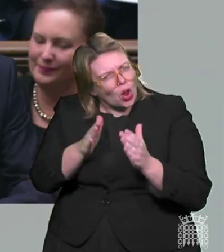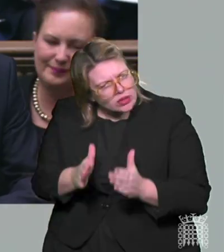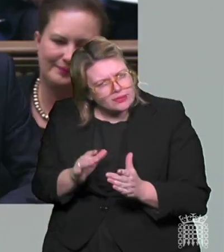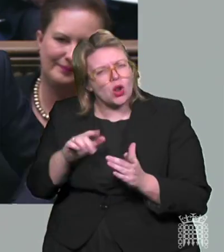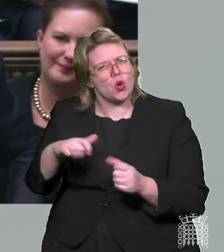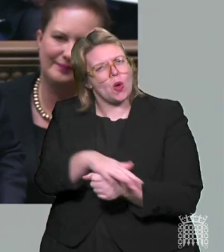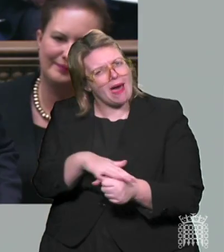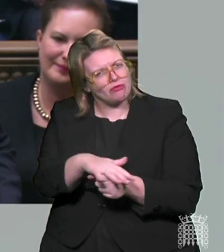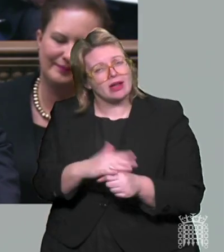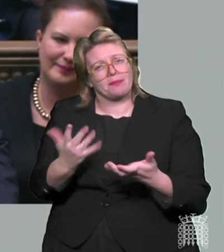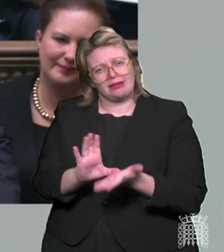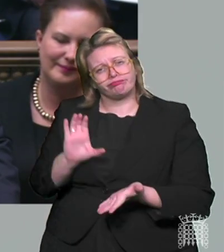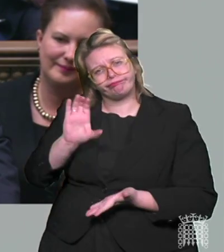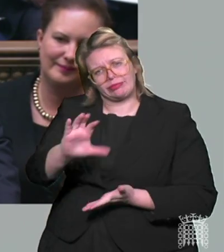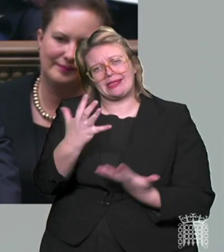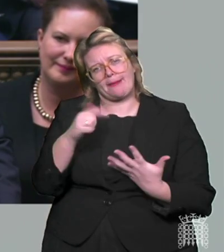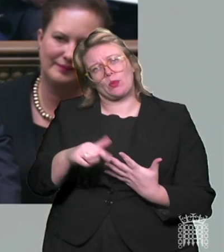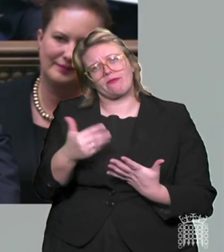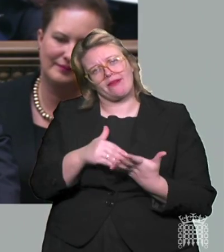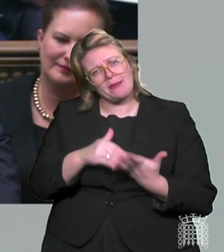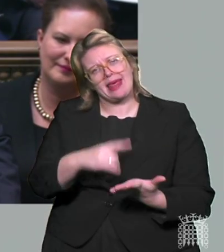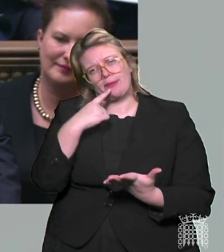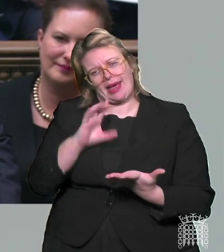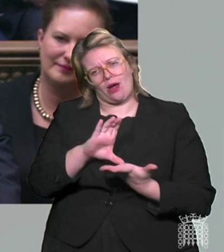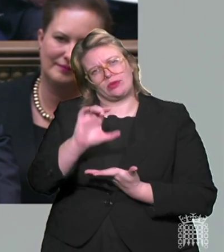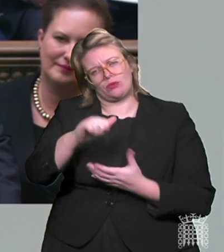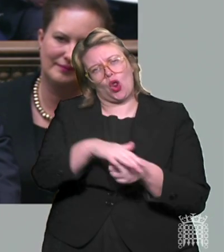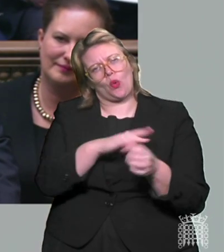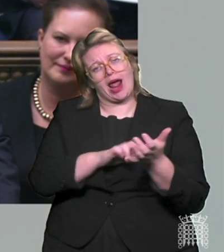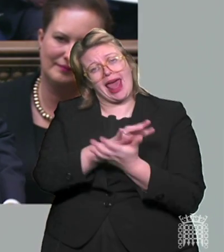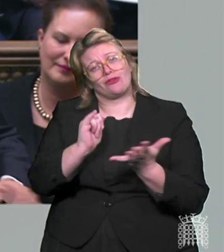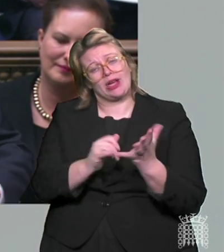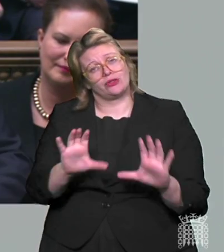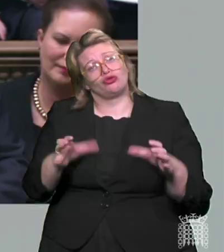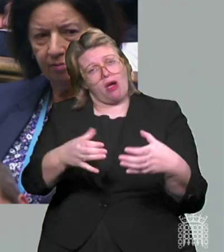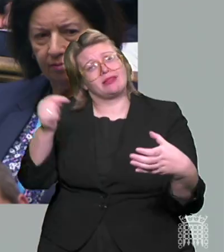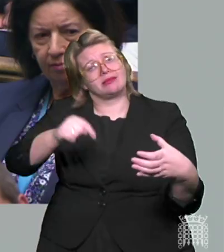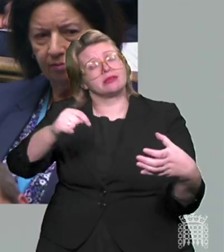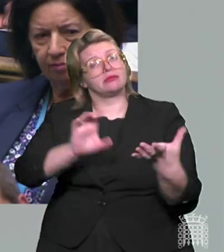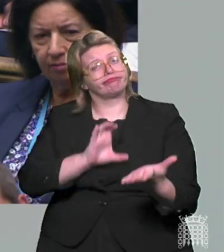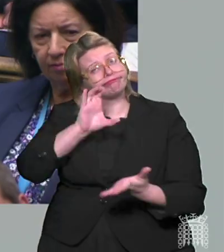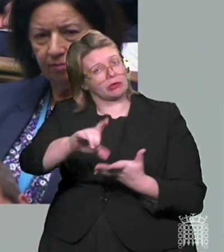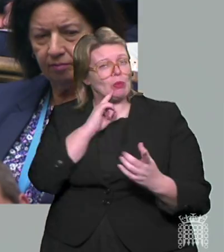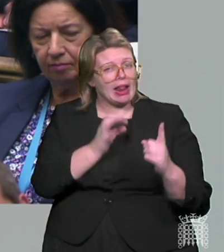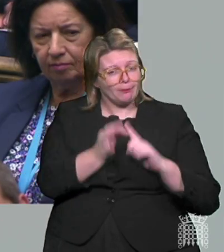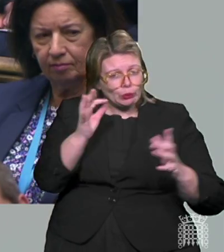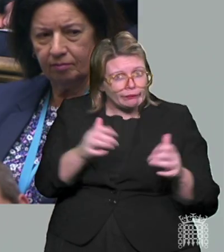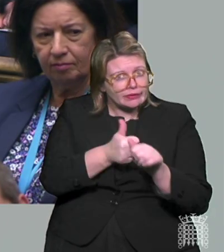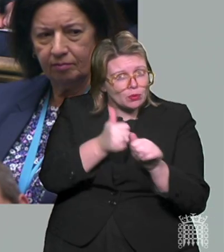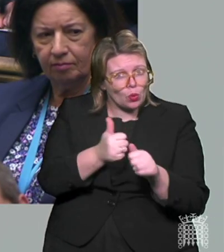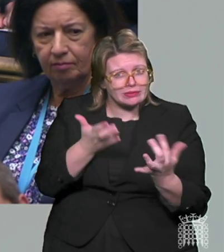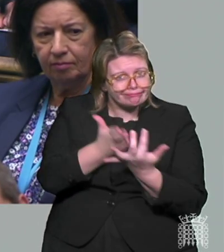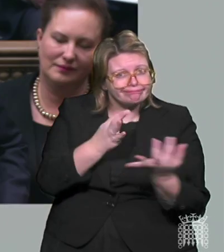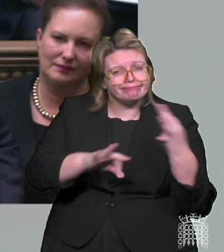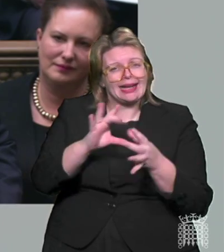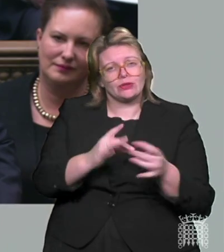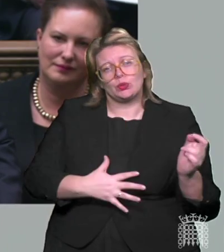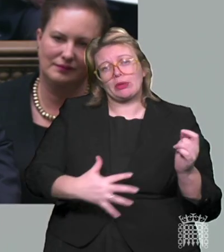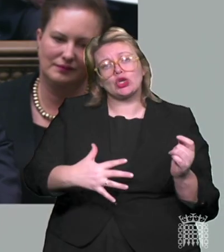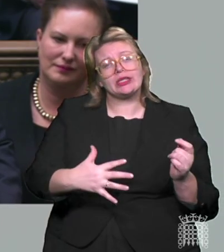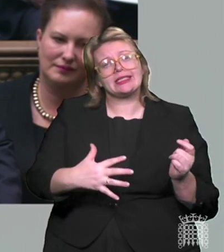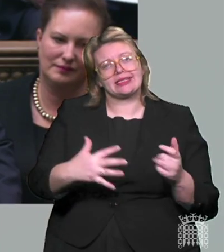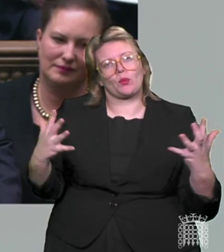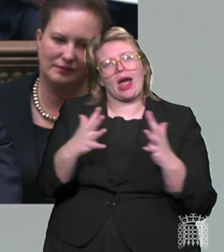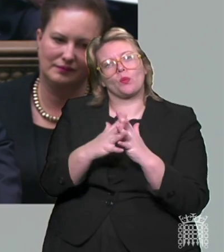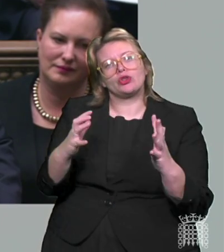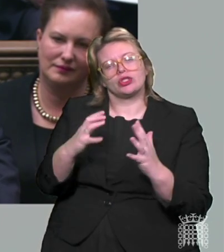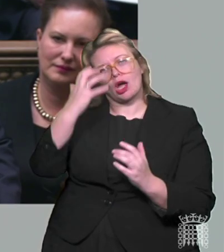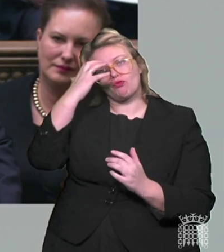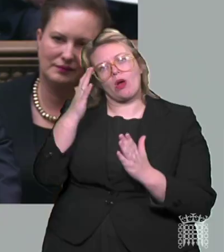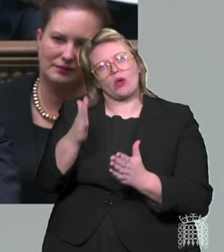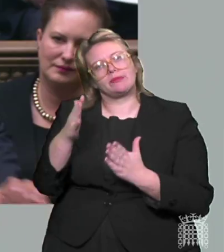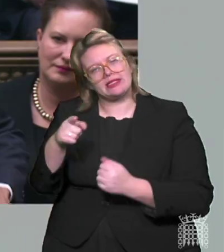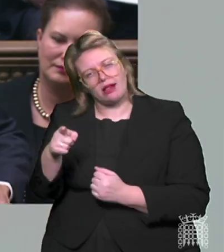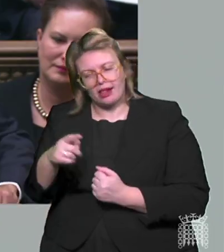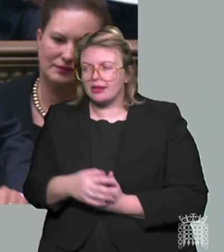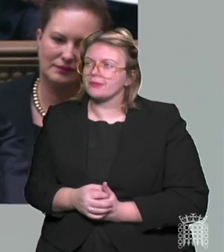We have awarded £10.5 million to the local trust, and I understand that some of that funding is being used to improve maternity and paediatric services at the nearby Worcestershire Royal.